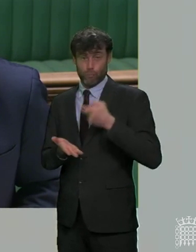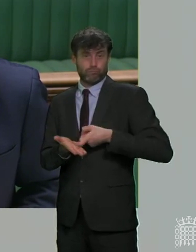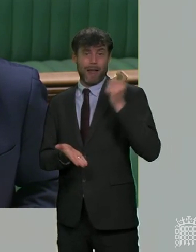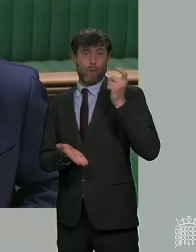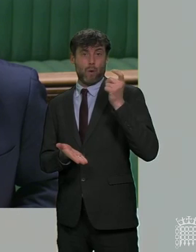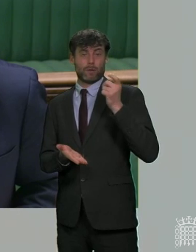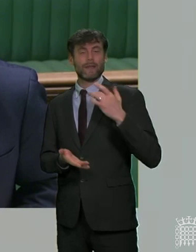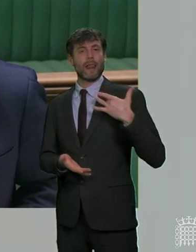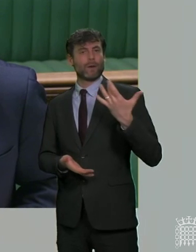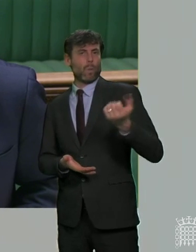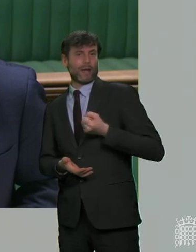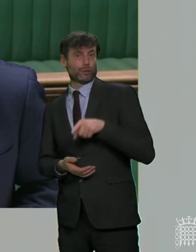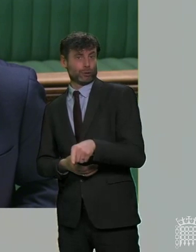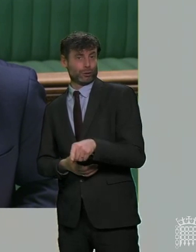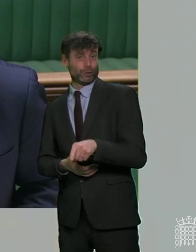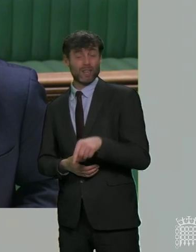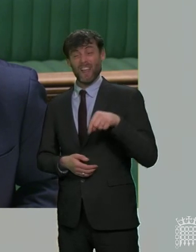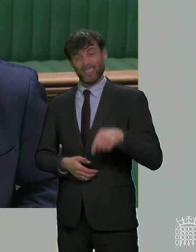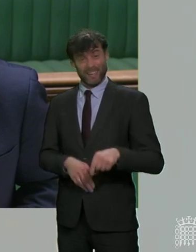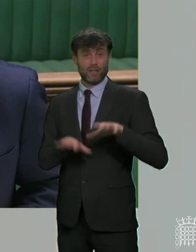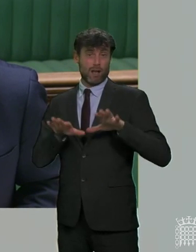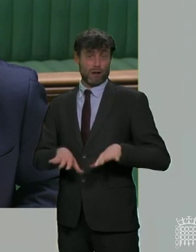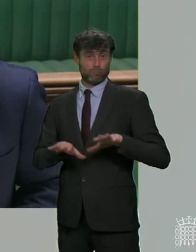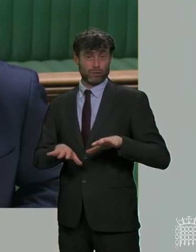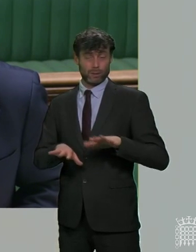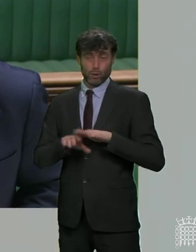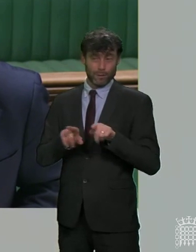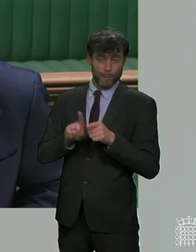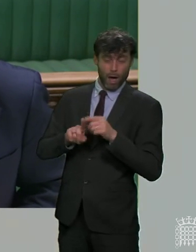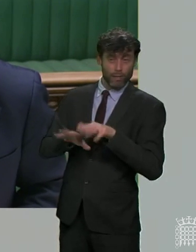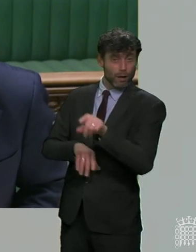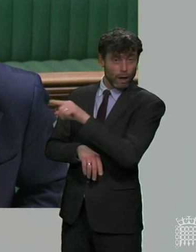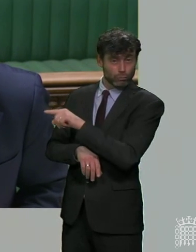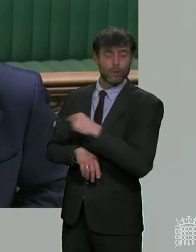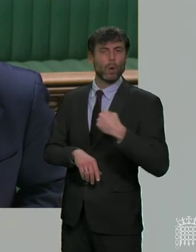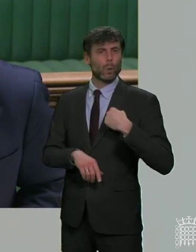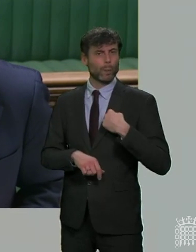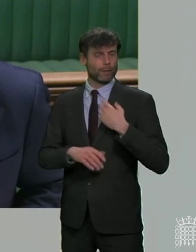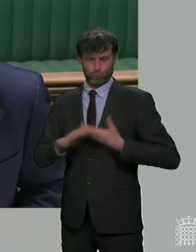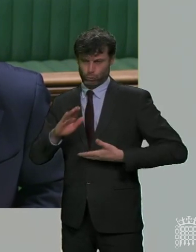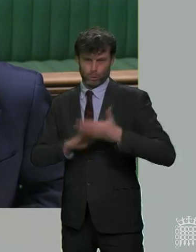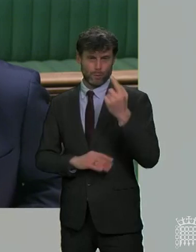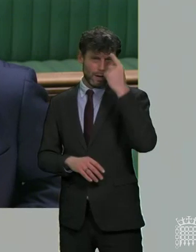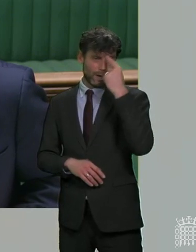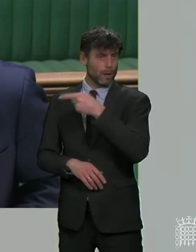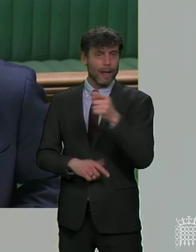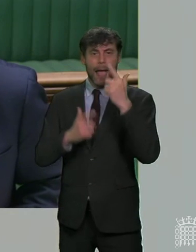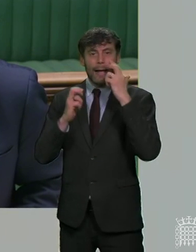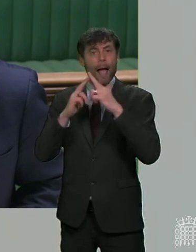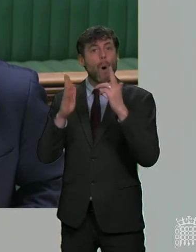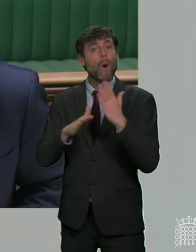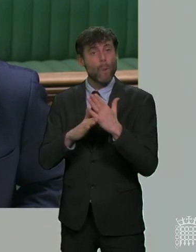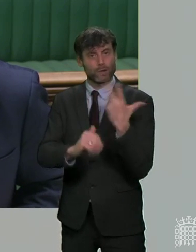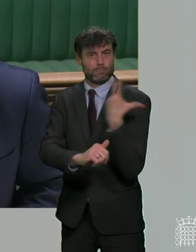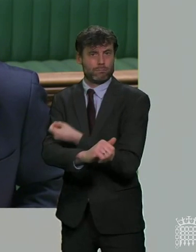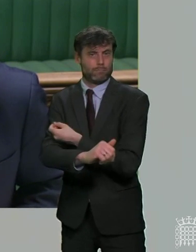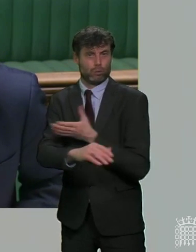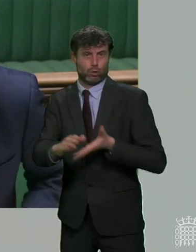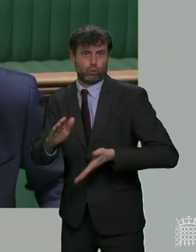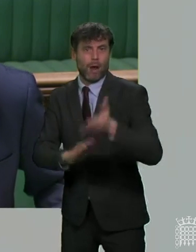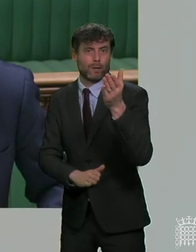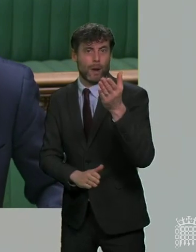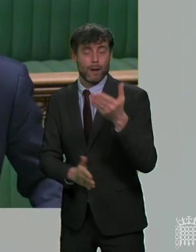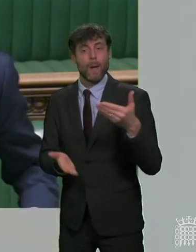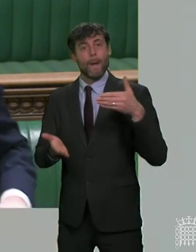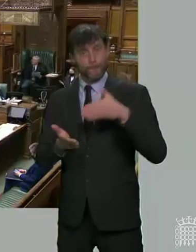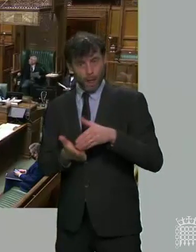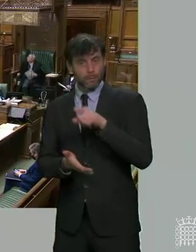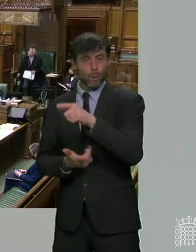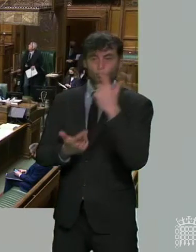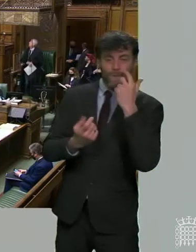This country is unlike most other countries in the world in the speed with which we have vaccinated care home workers and their elderly charges.